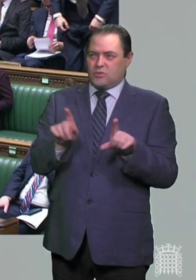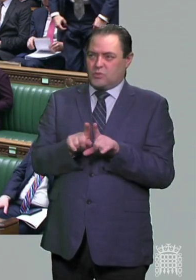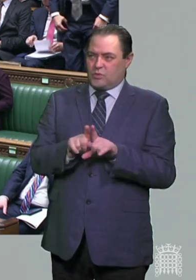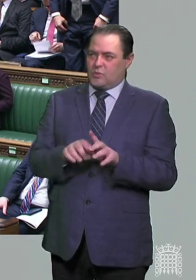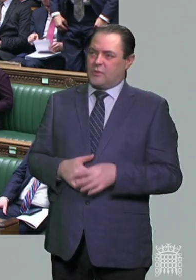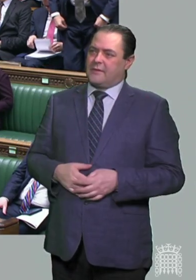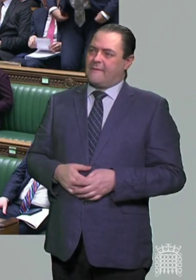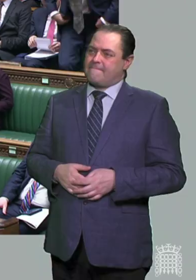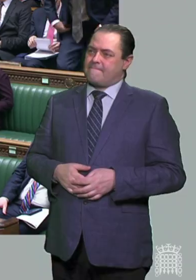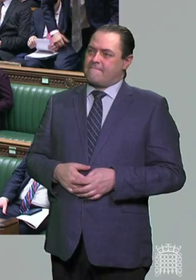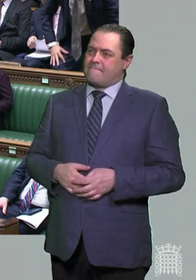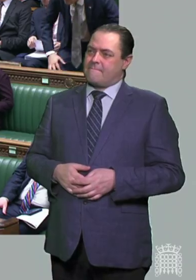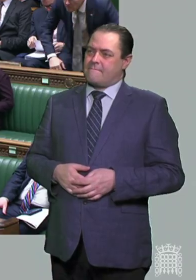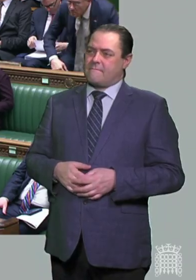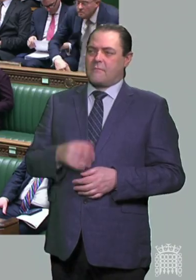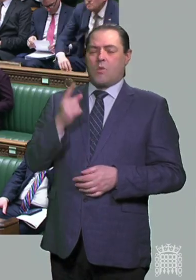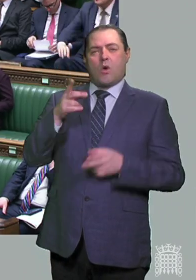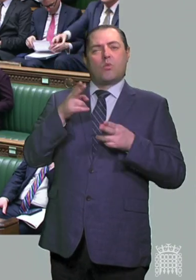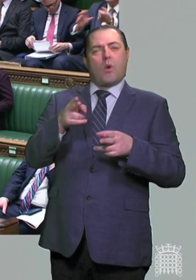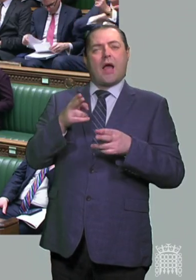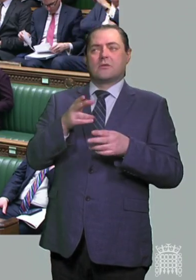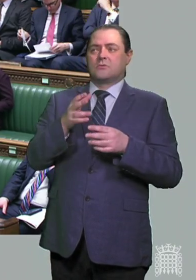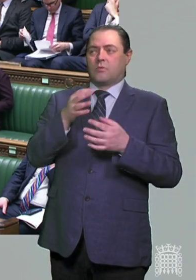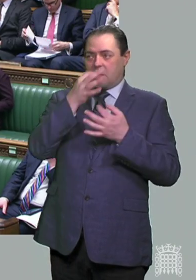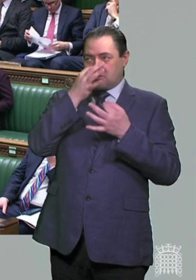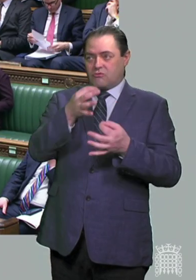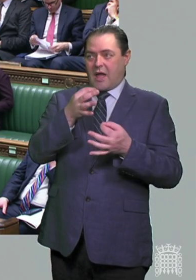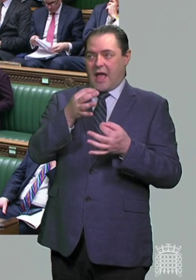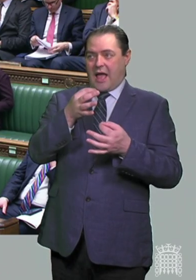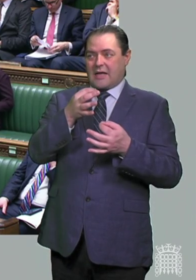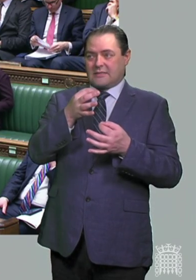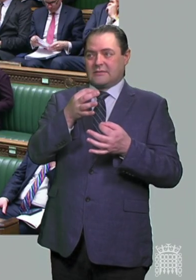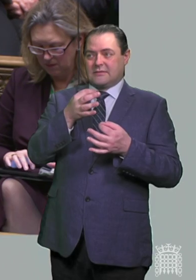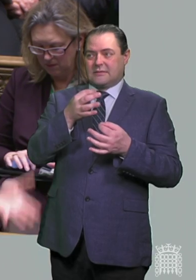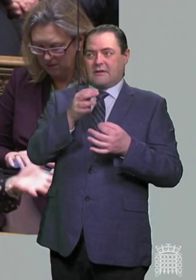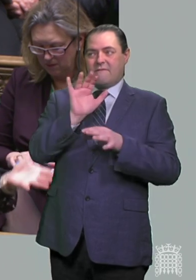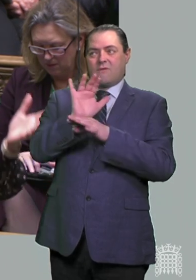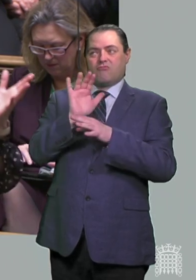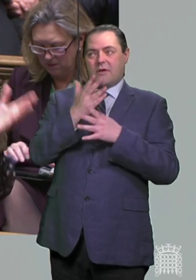One way to attract foreign direct investment is by creating the right regulatory climate.